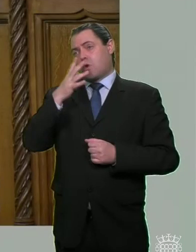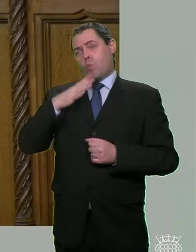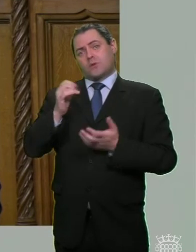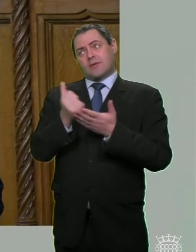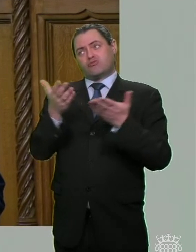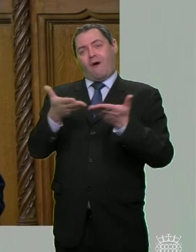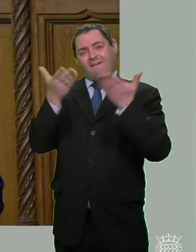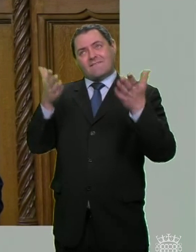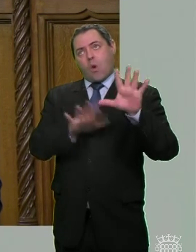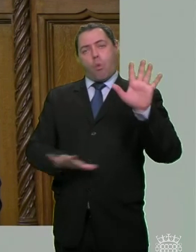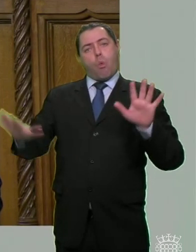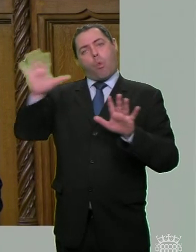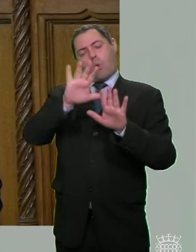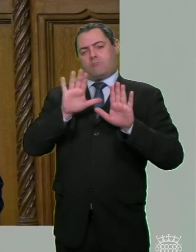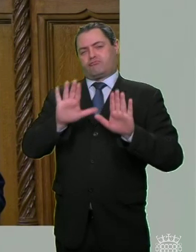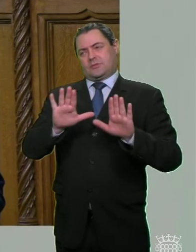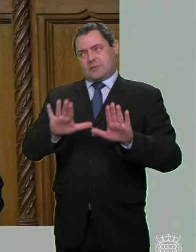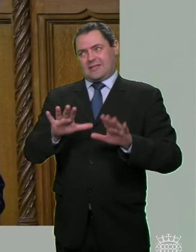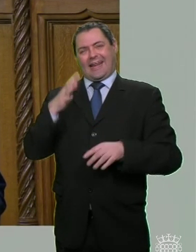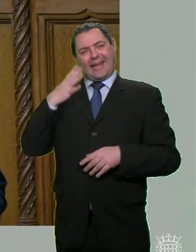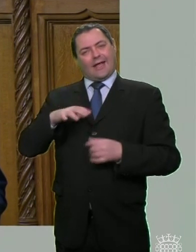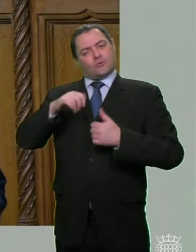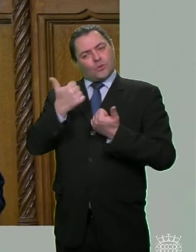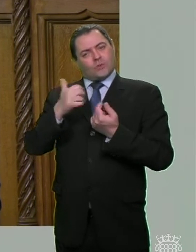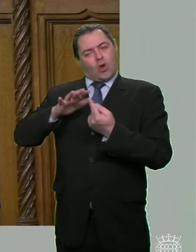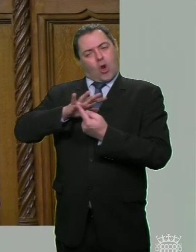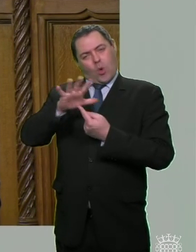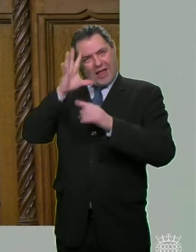The best way to level up is through a good local education.